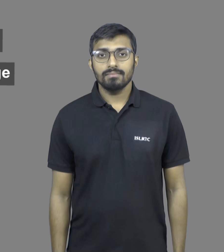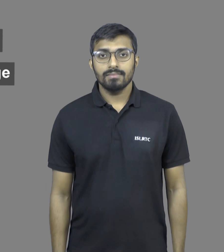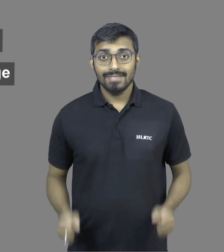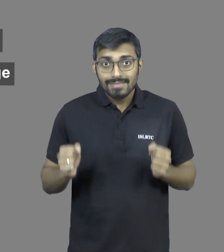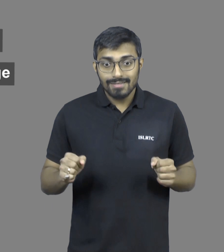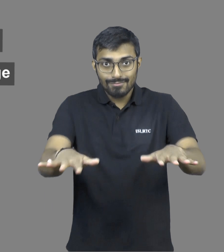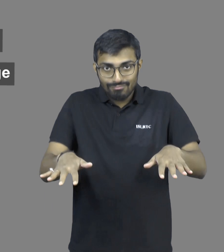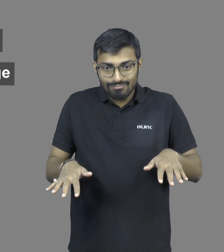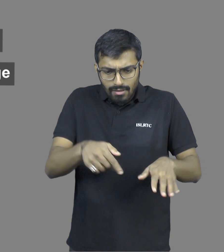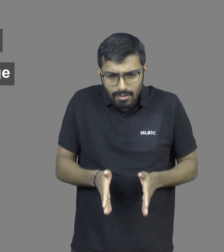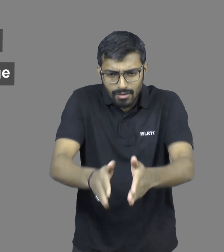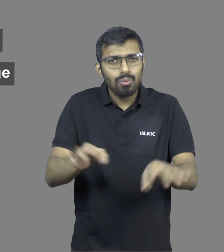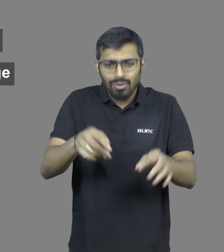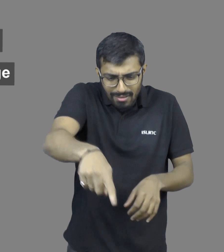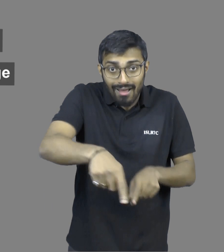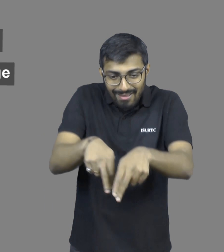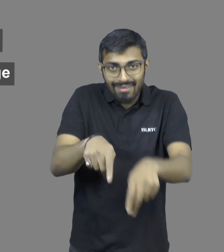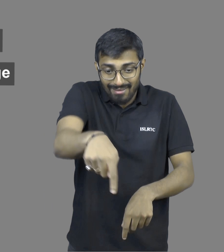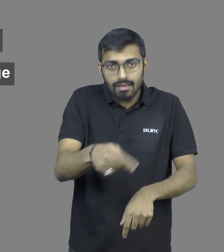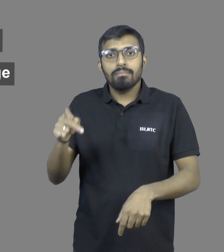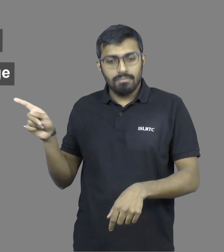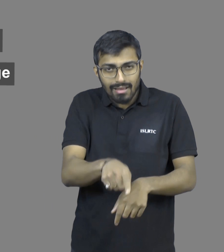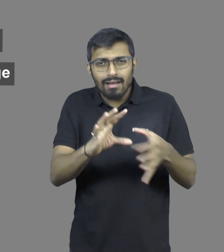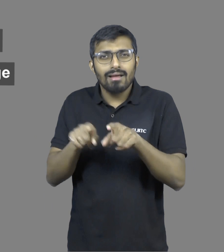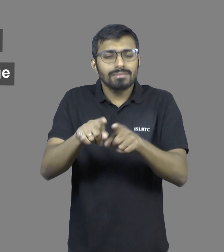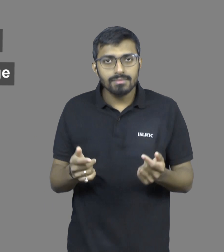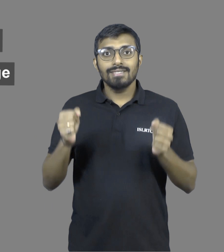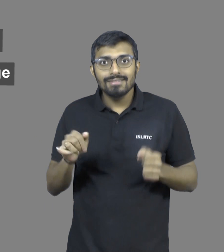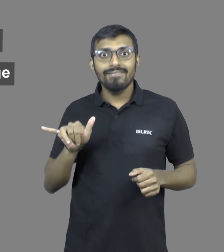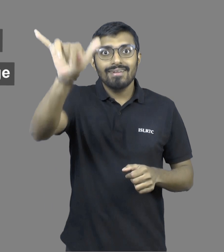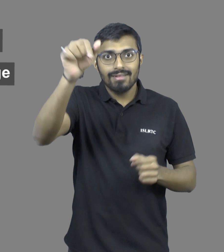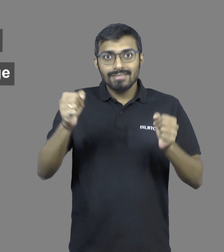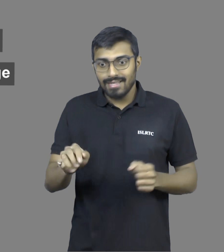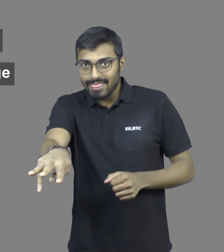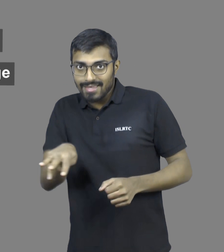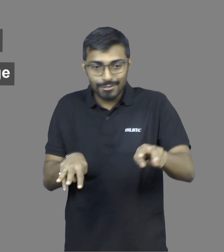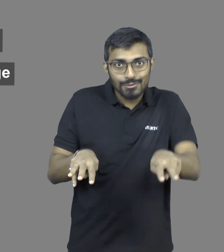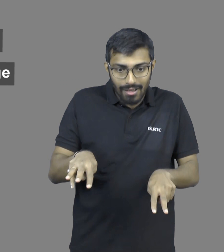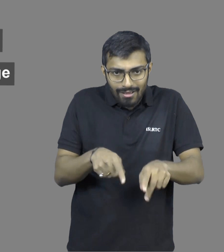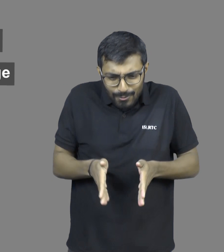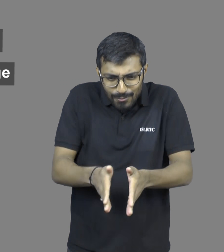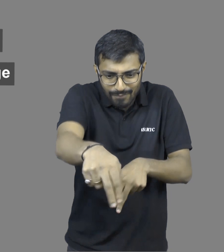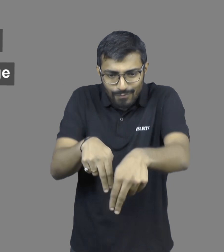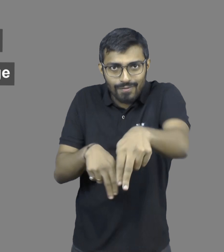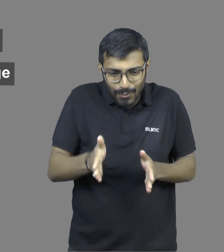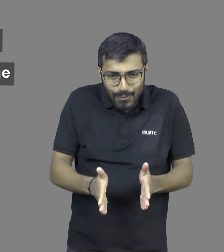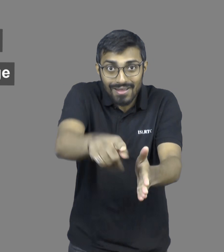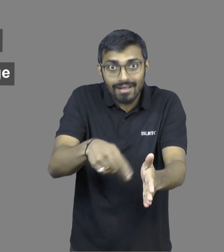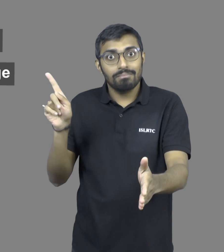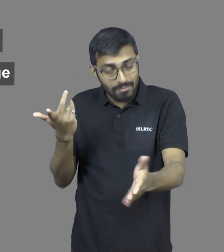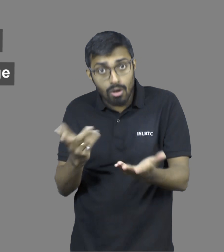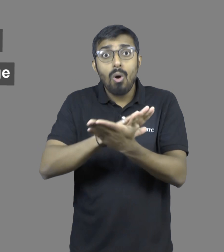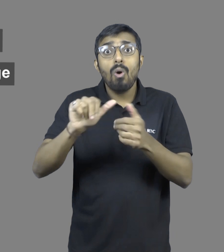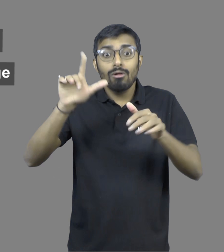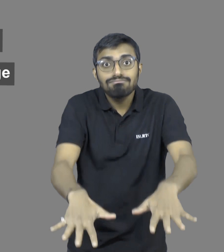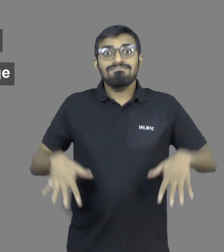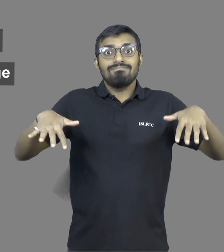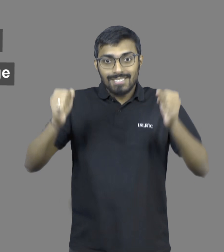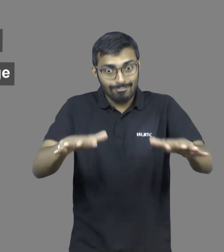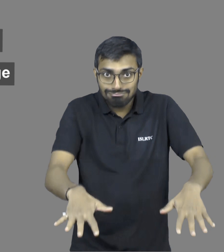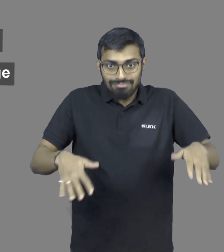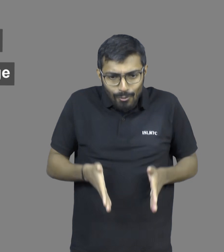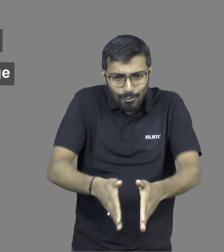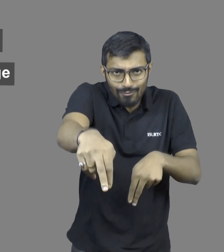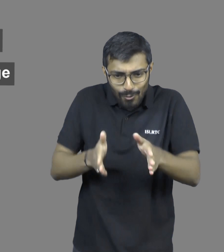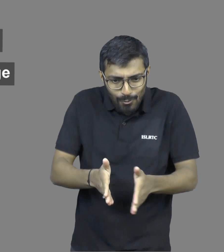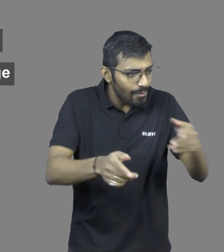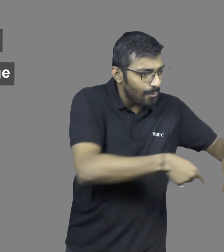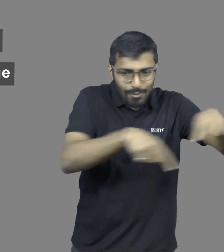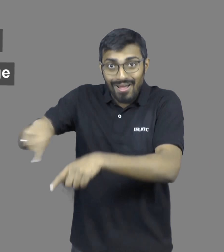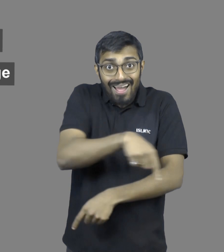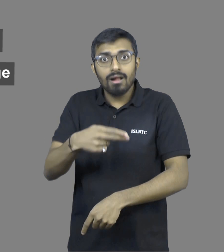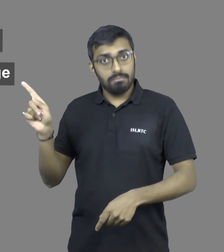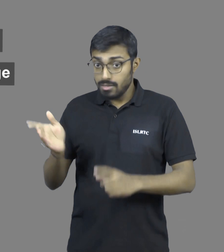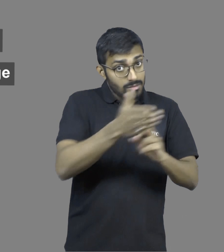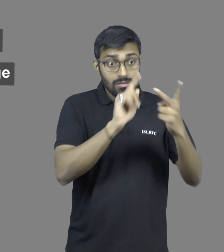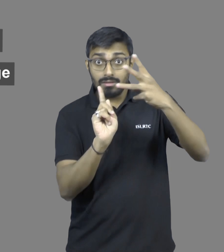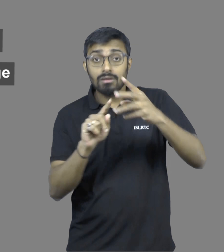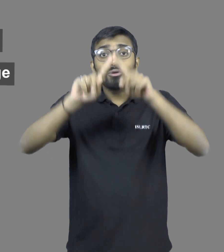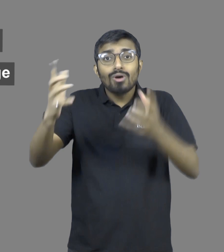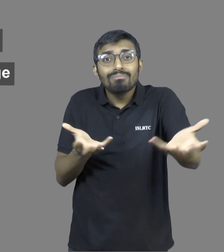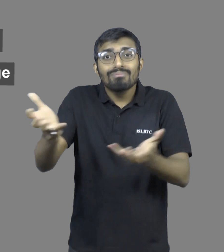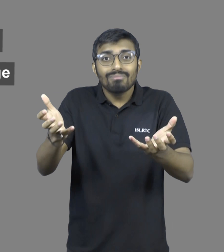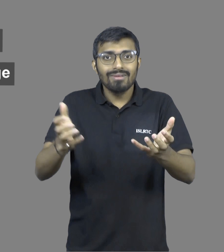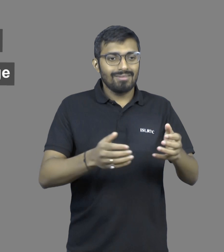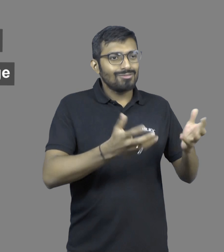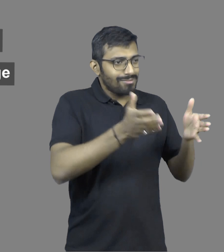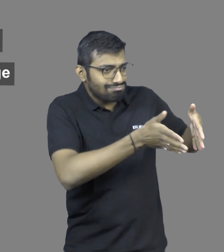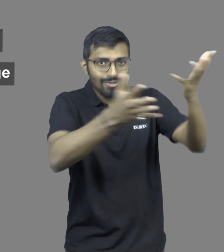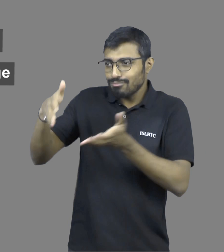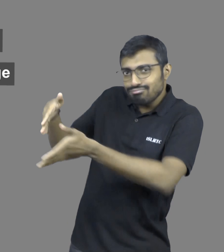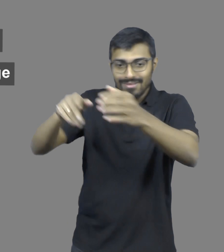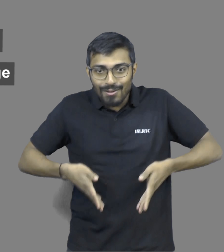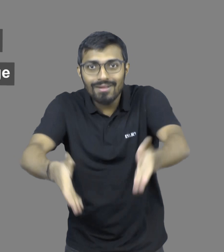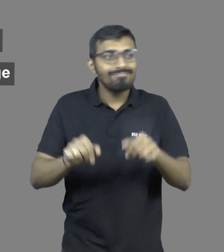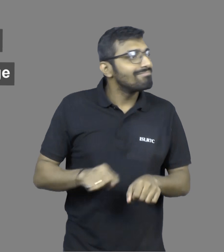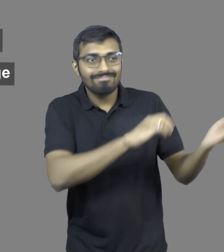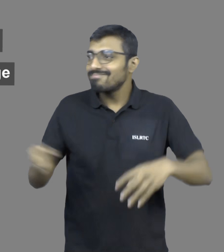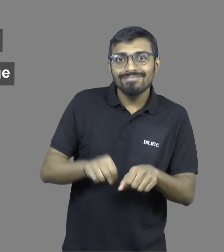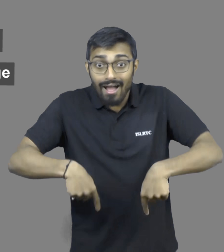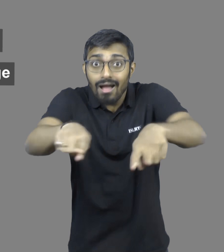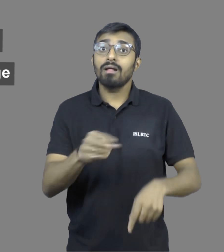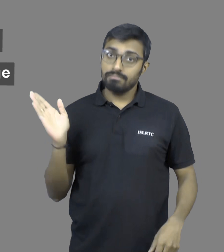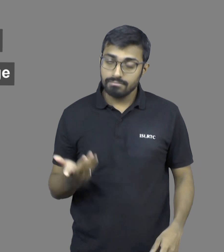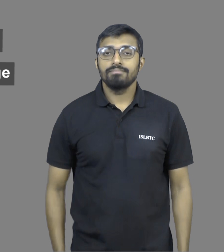Aisle Passage